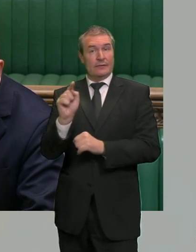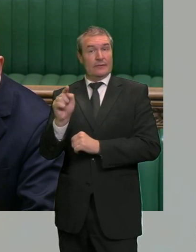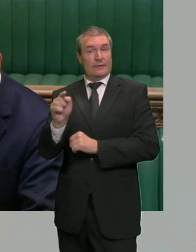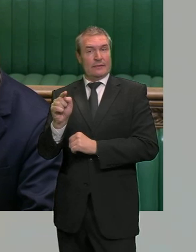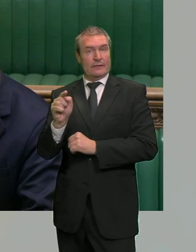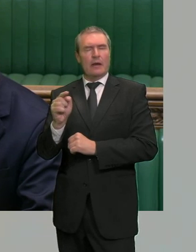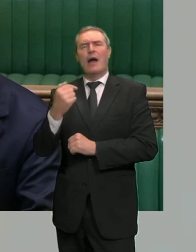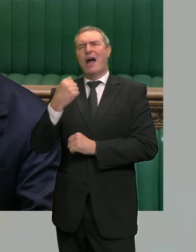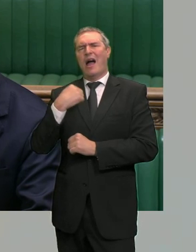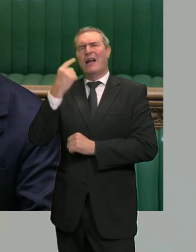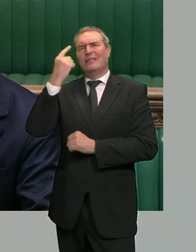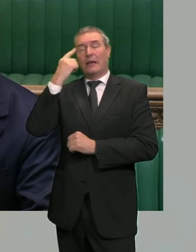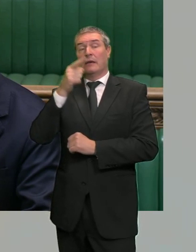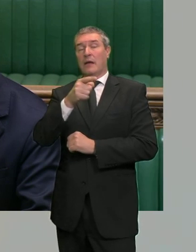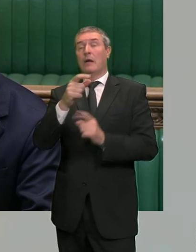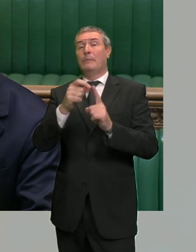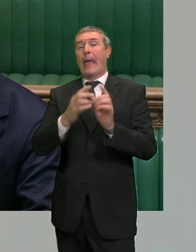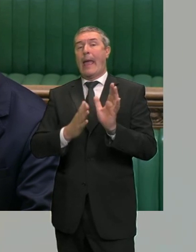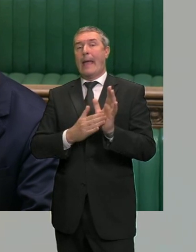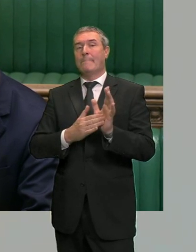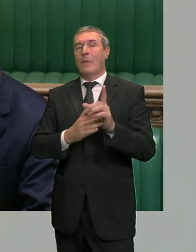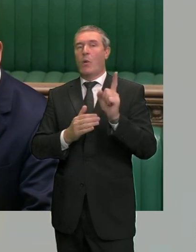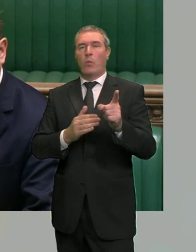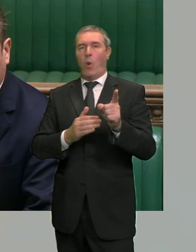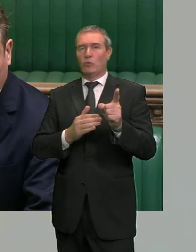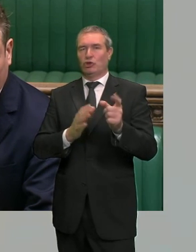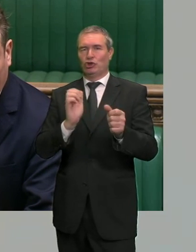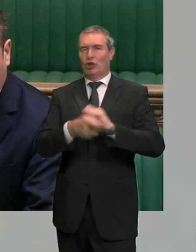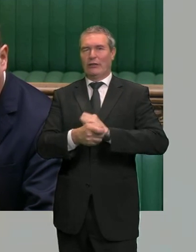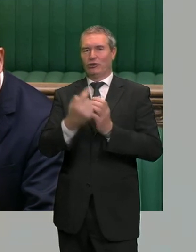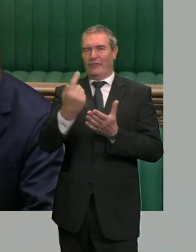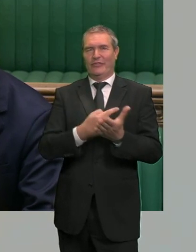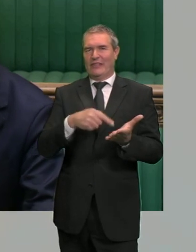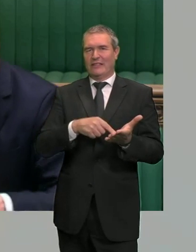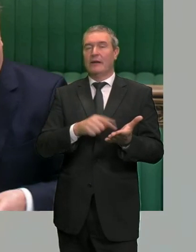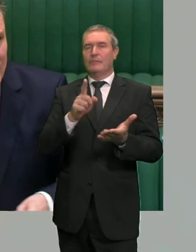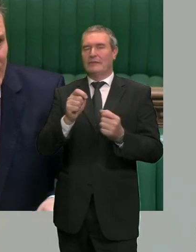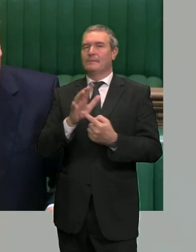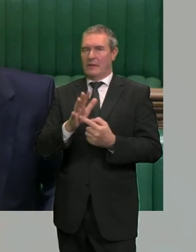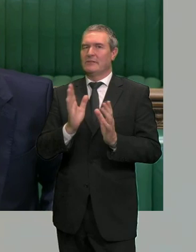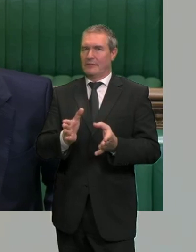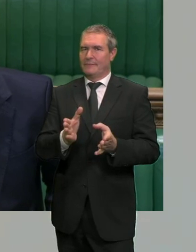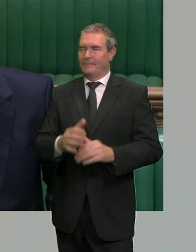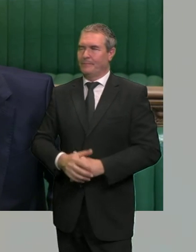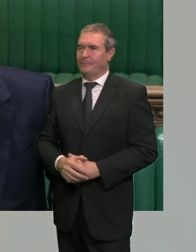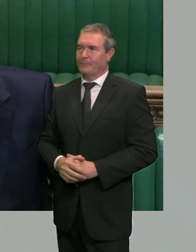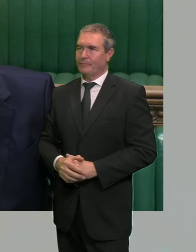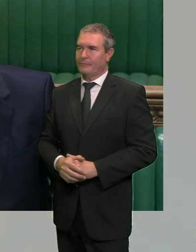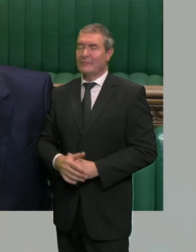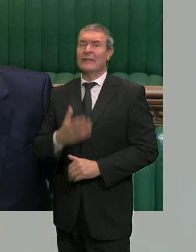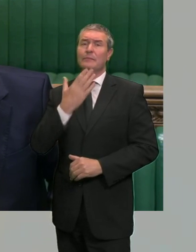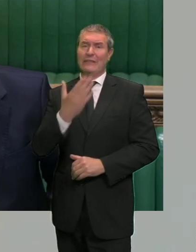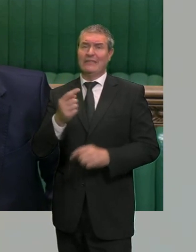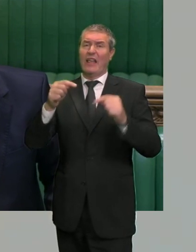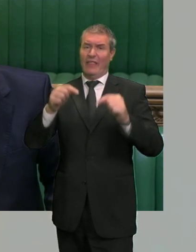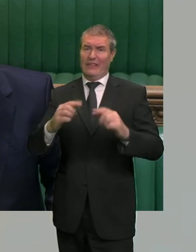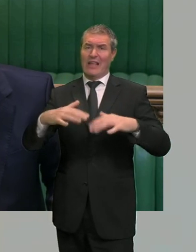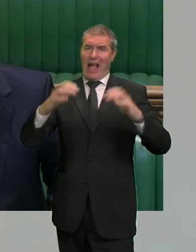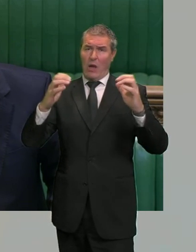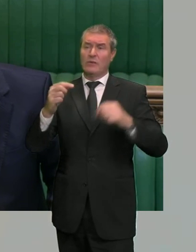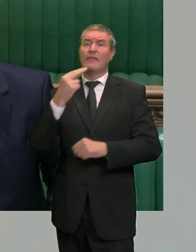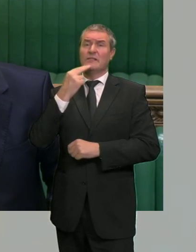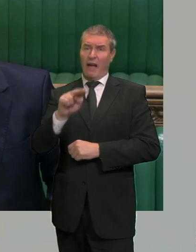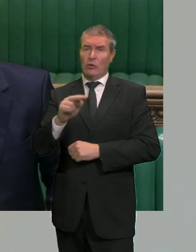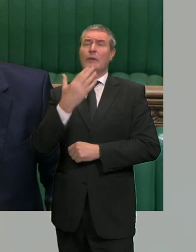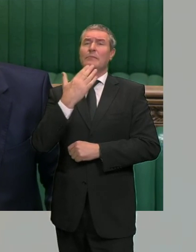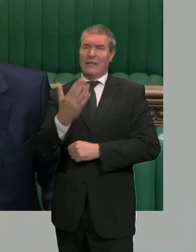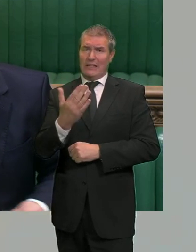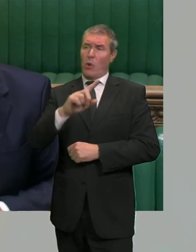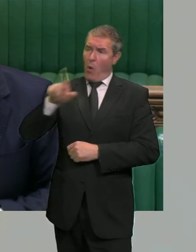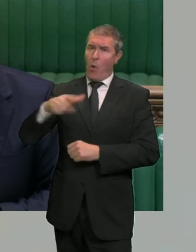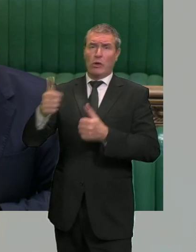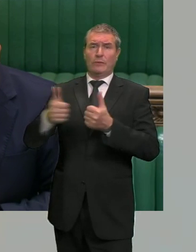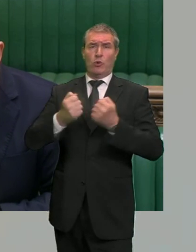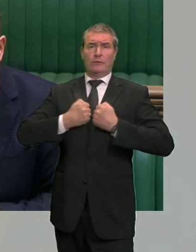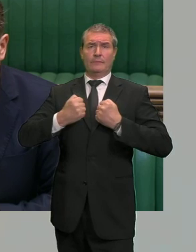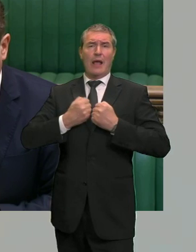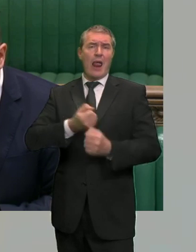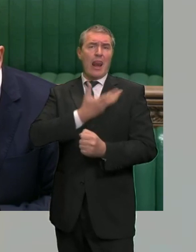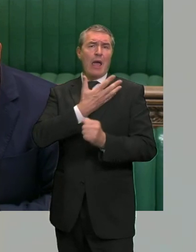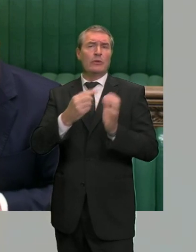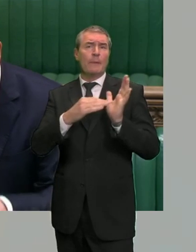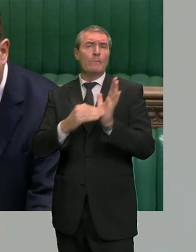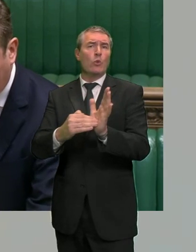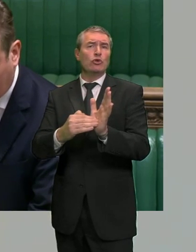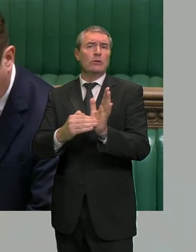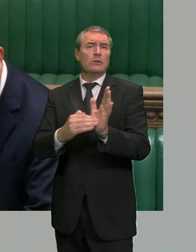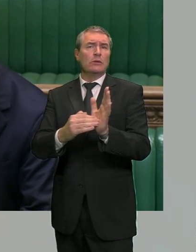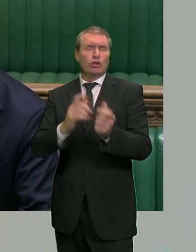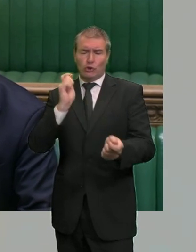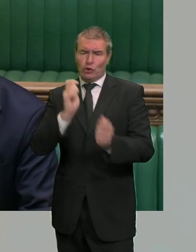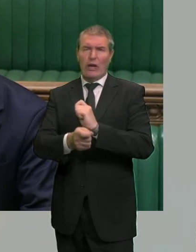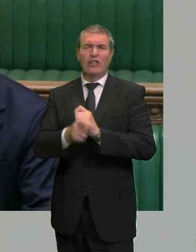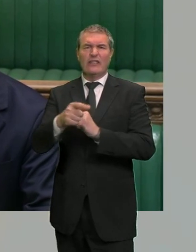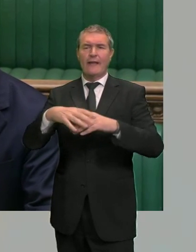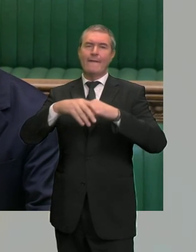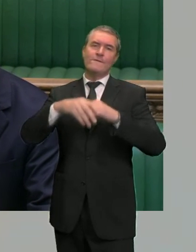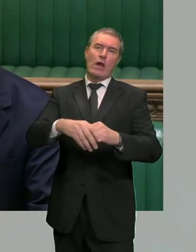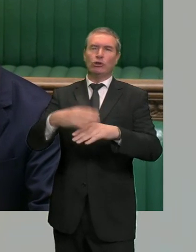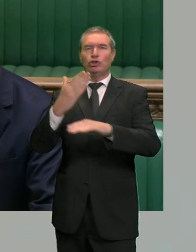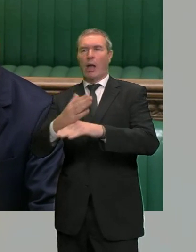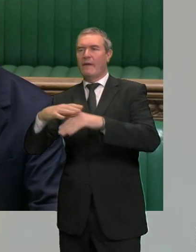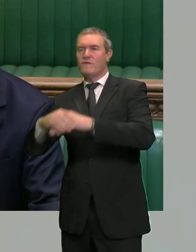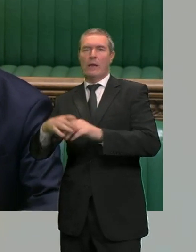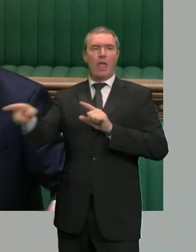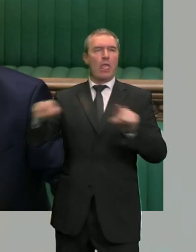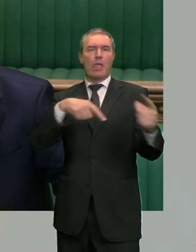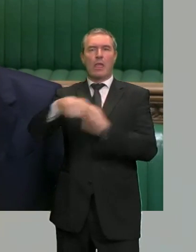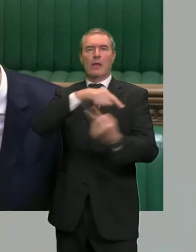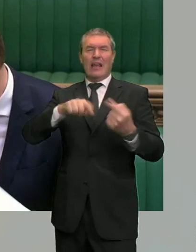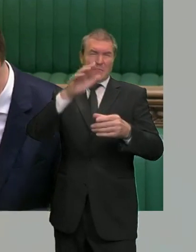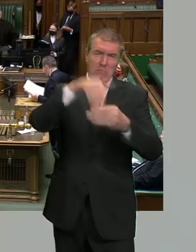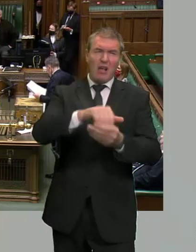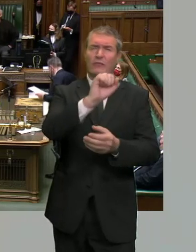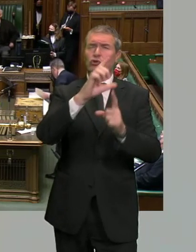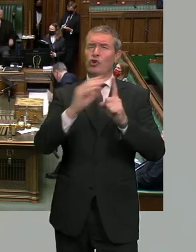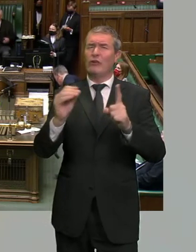We know the Prime Minister will not act against sleaze, but this House can, so can I urge all Members of the House to come together this afternoon to back Labour’s motion, and to start to clean up the sleaze and cronyism that are at the heart of this Conservative Government?